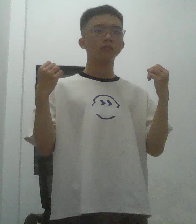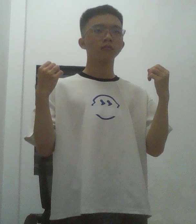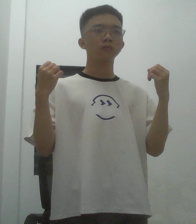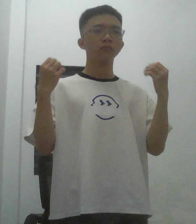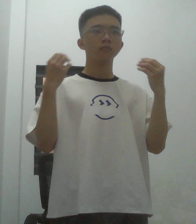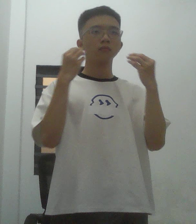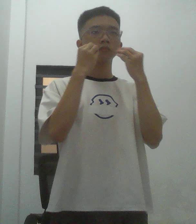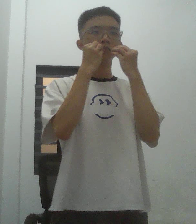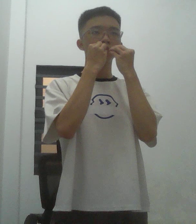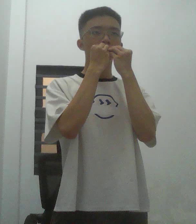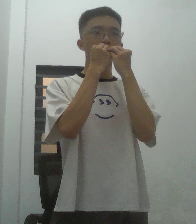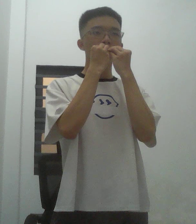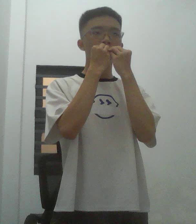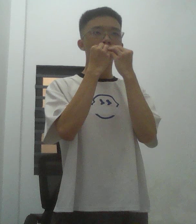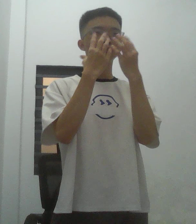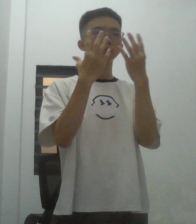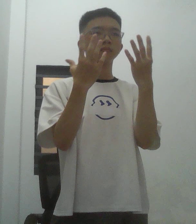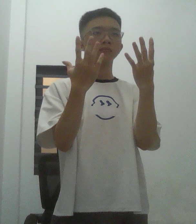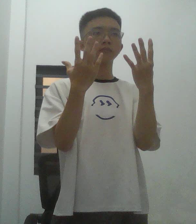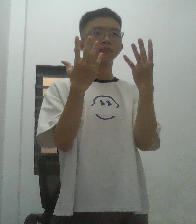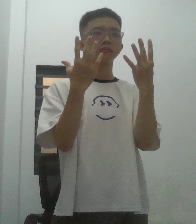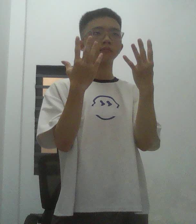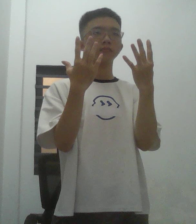cam on